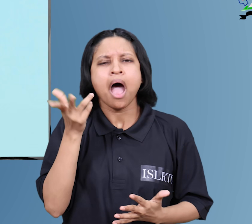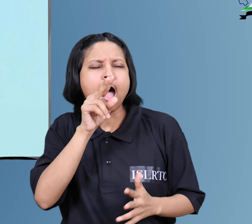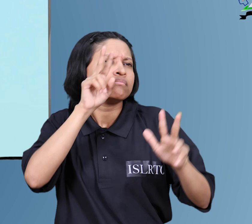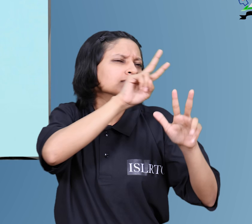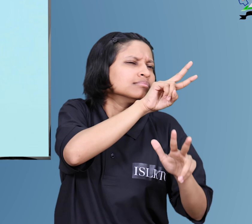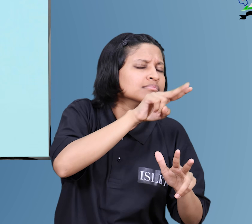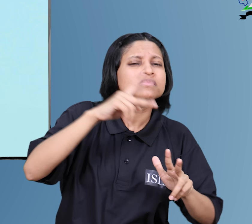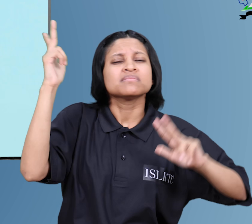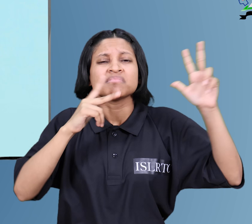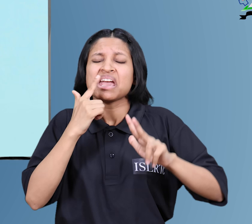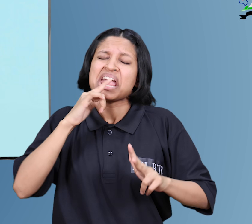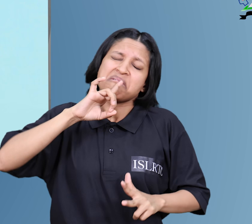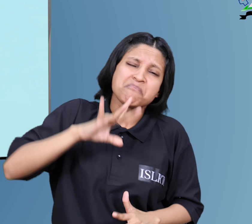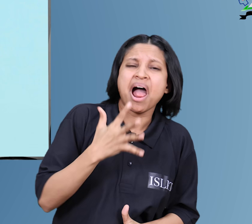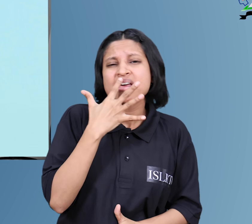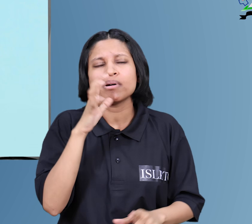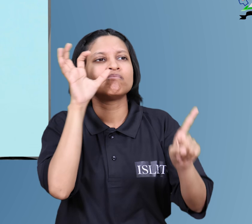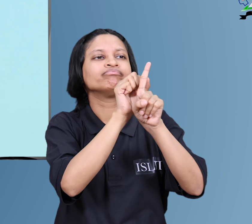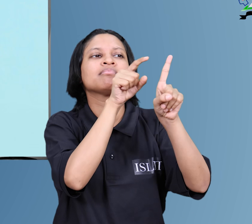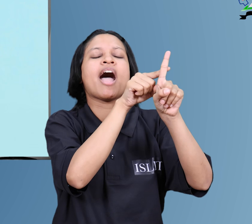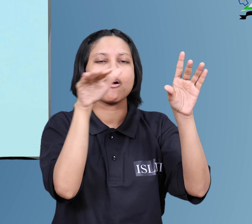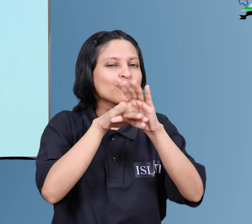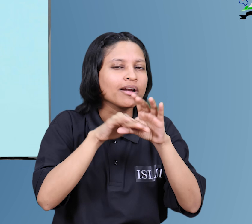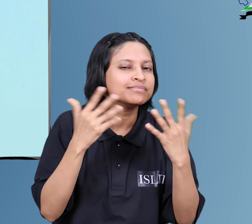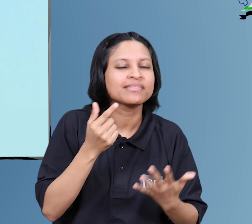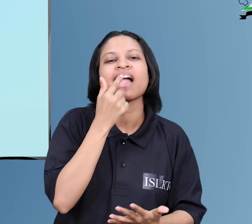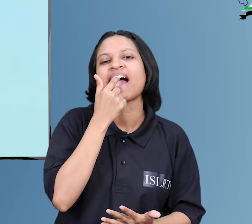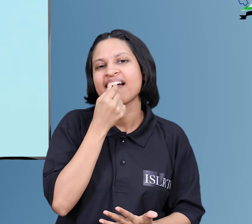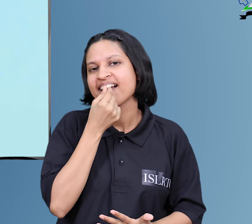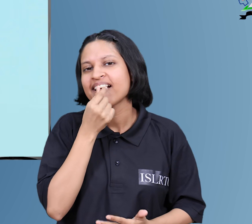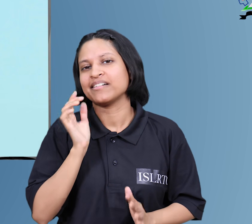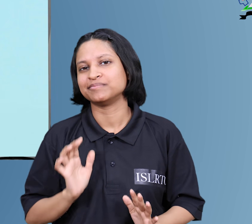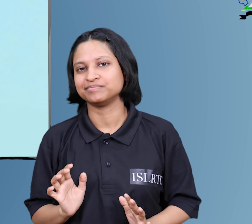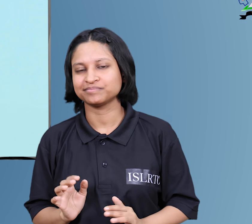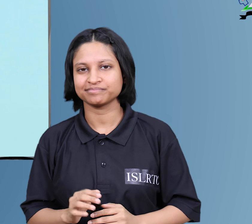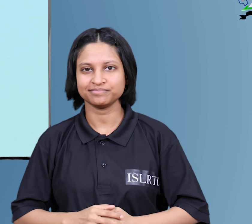The context clarifies the true meaning of the word within a sentence.